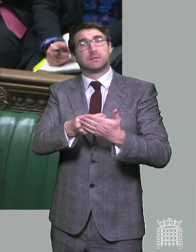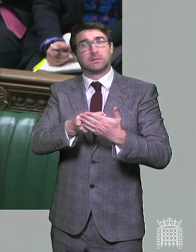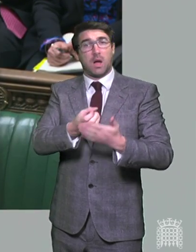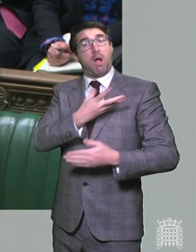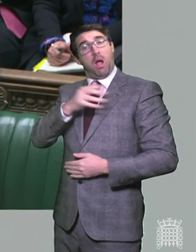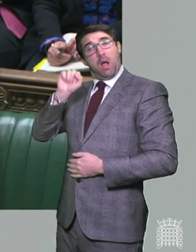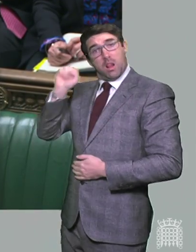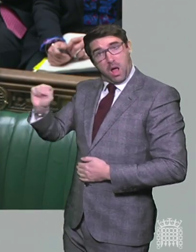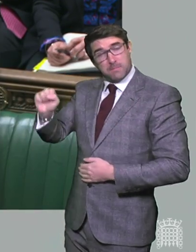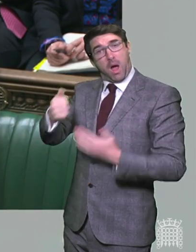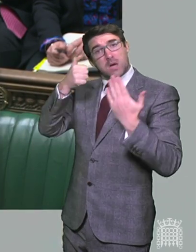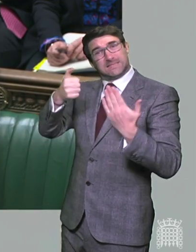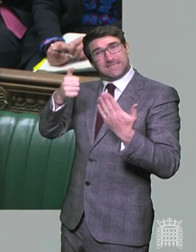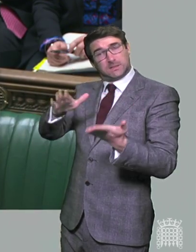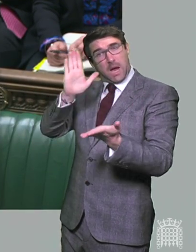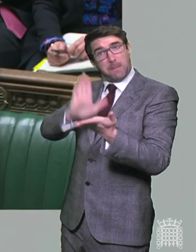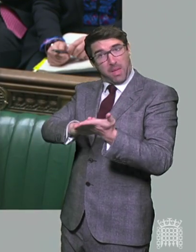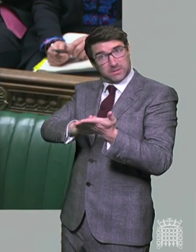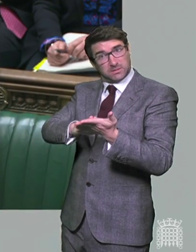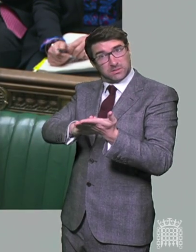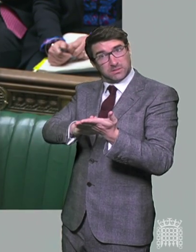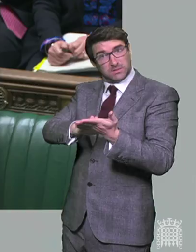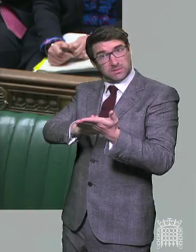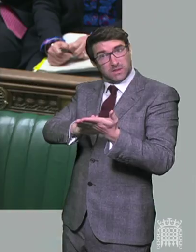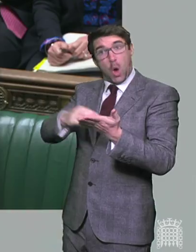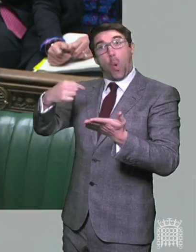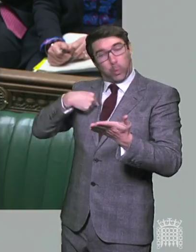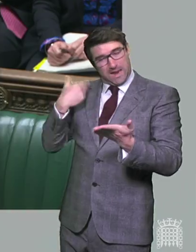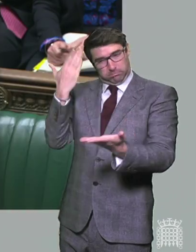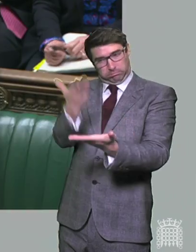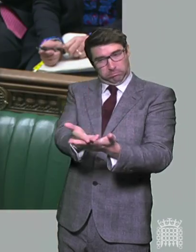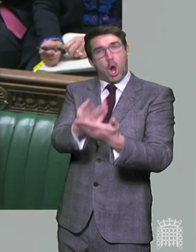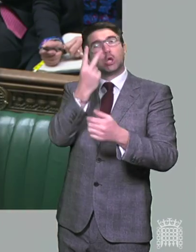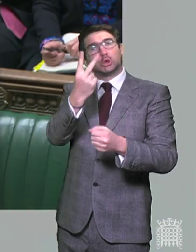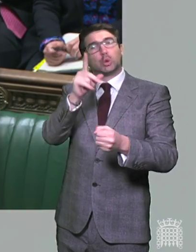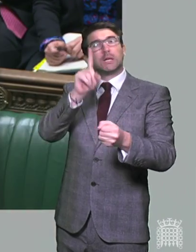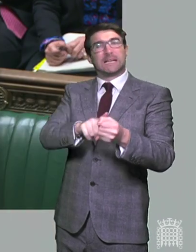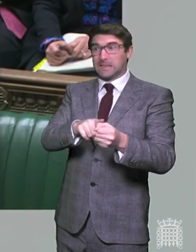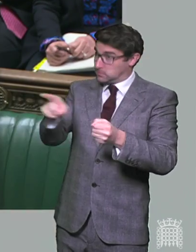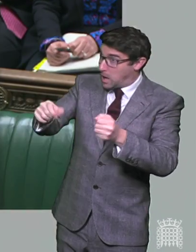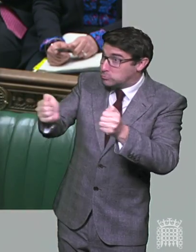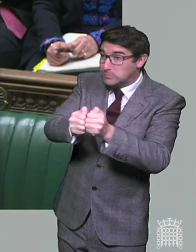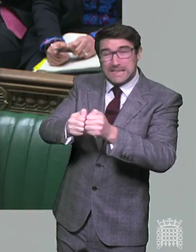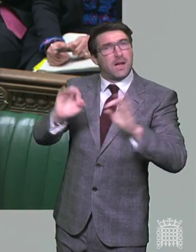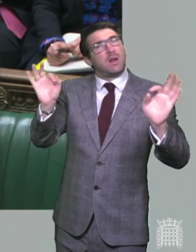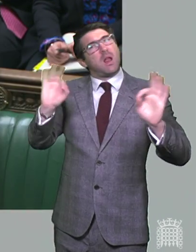Does he think that, in March, pensioners should be facing very high energy bills?